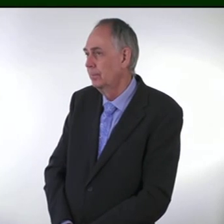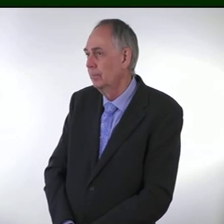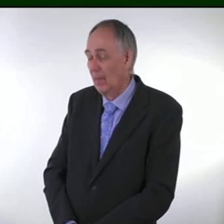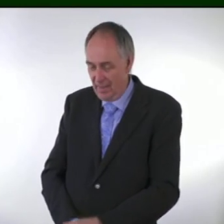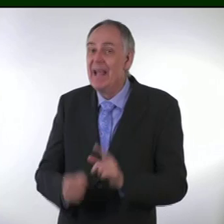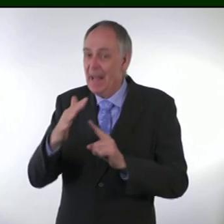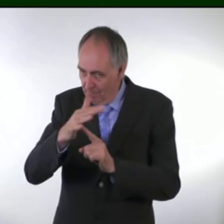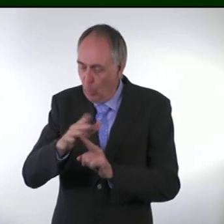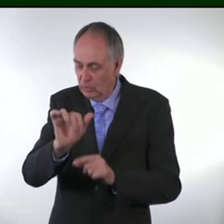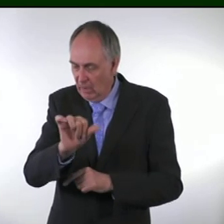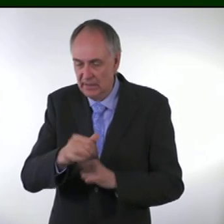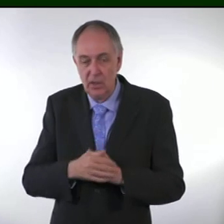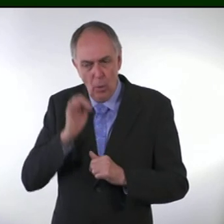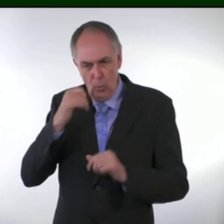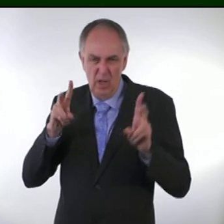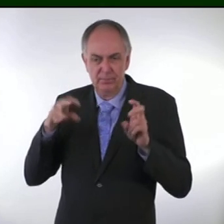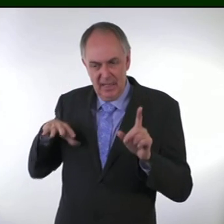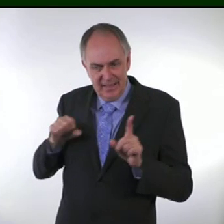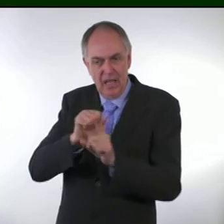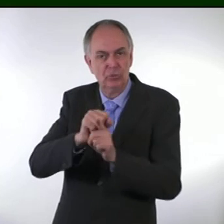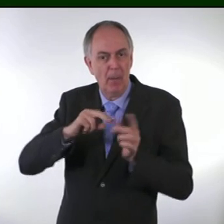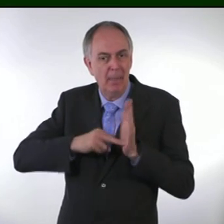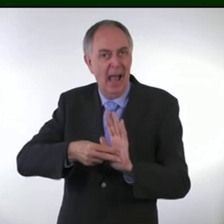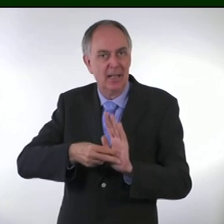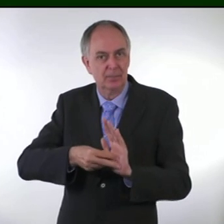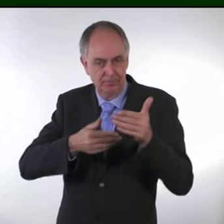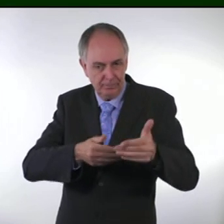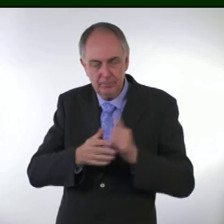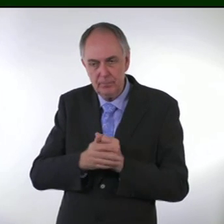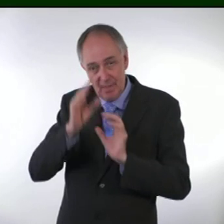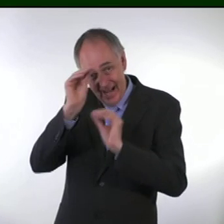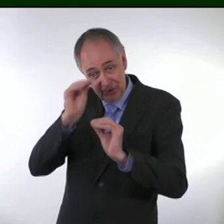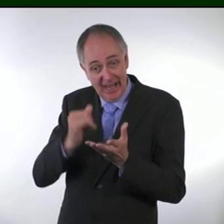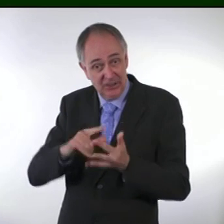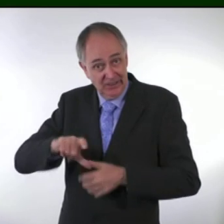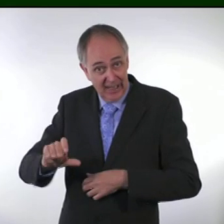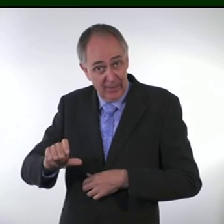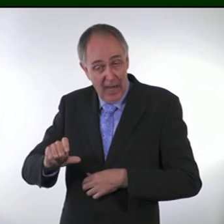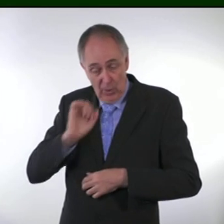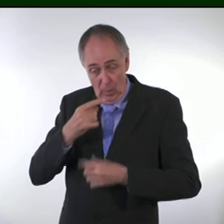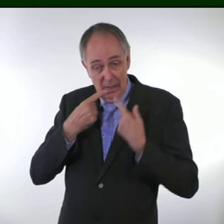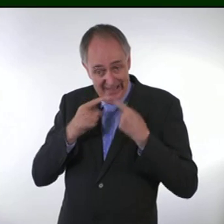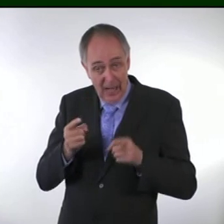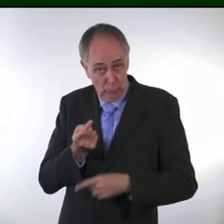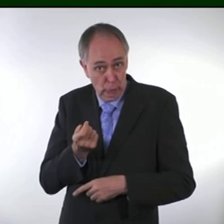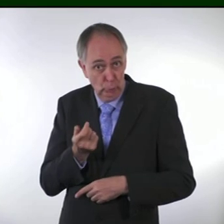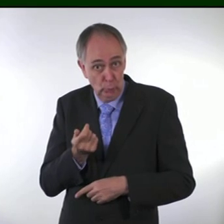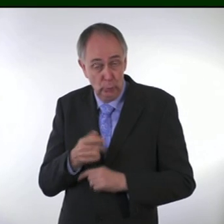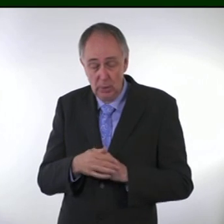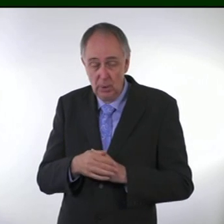There is a big catch-up plan that my right honourable Friend the Education Secretary is going to be announcing very shortly.